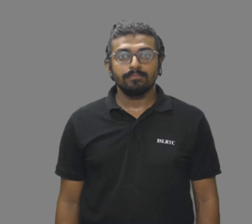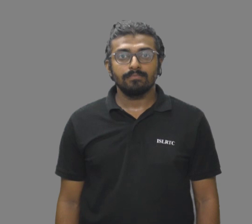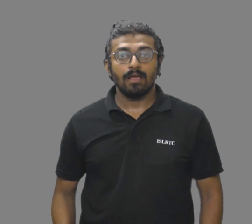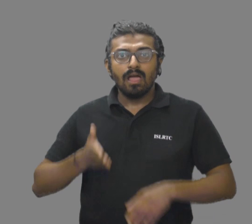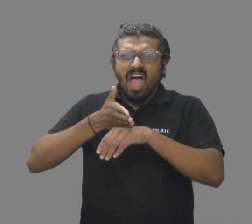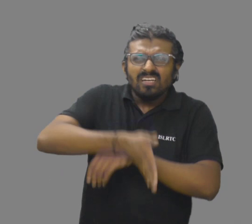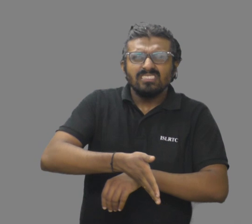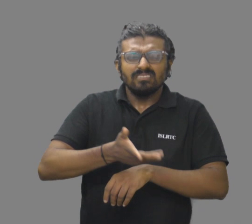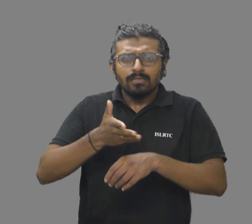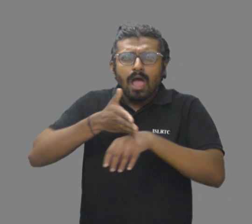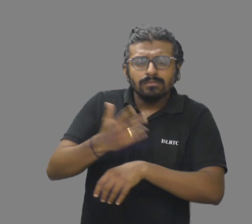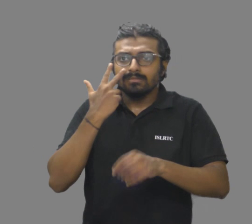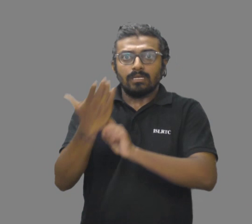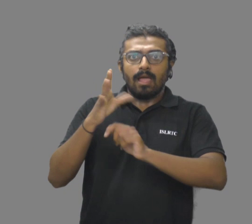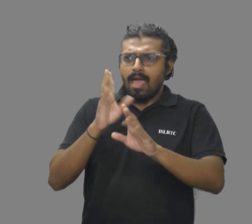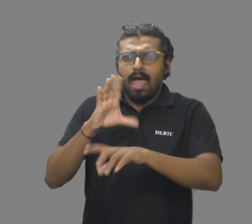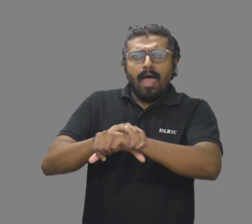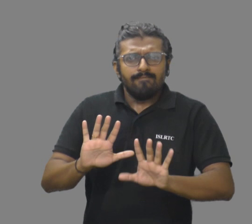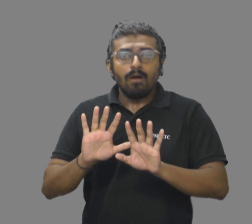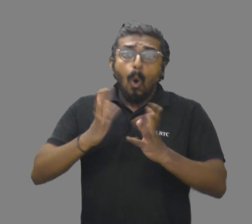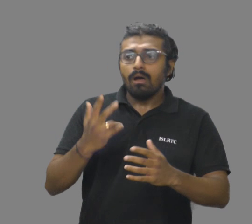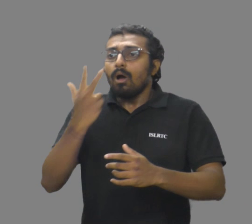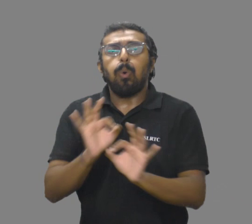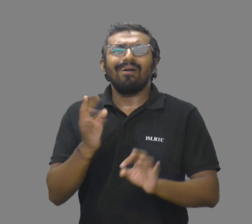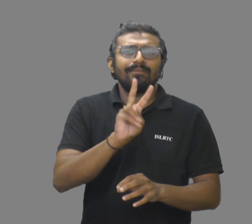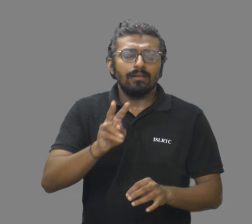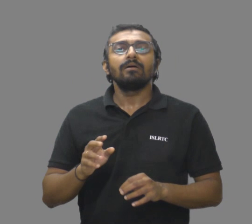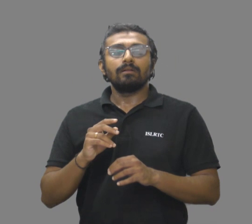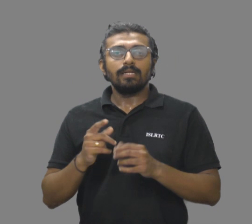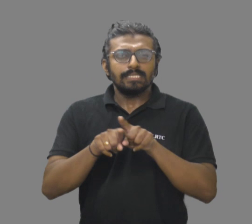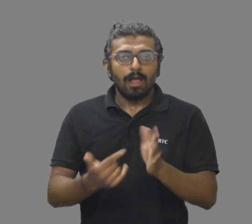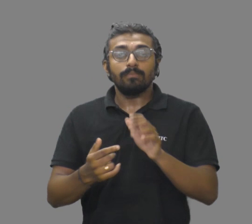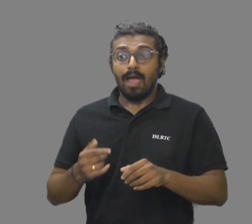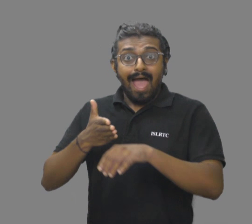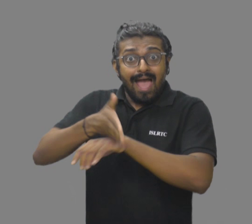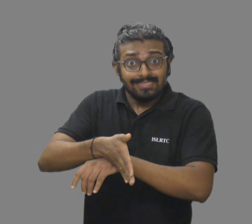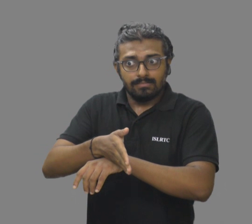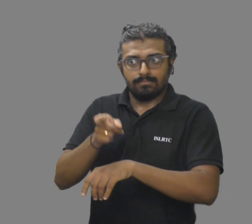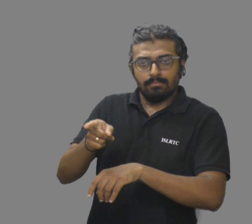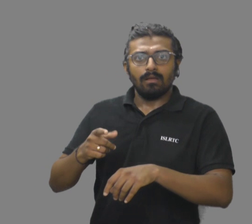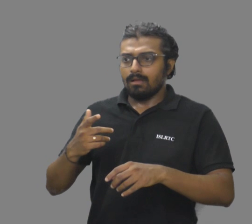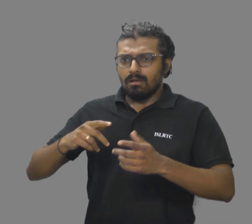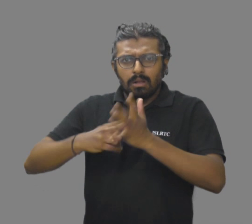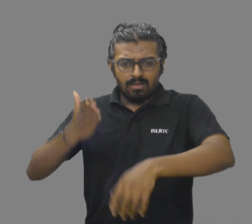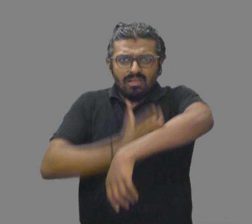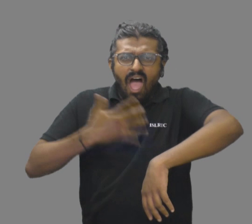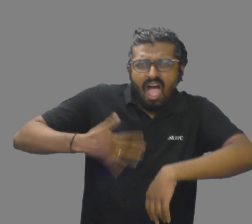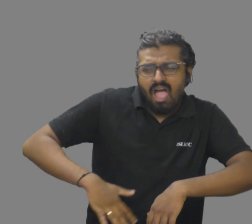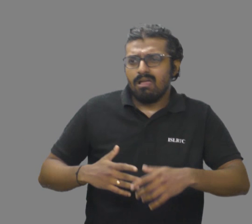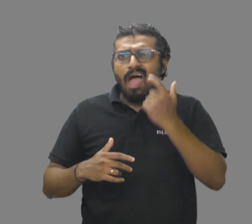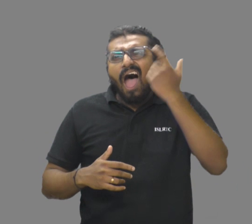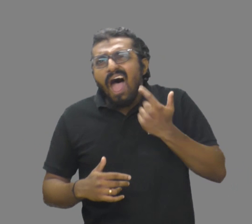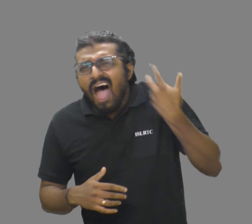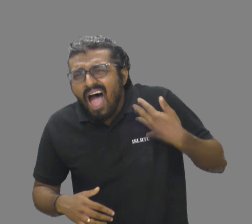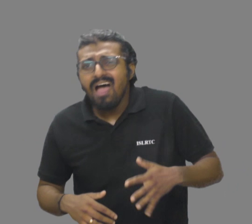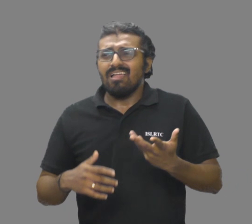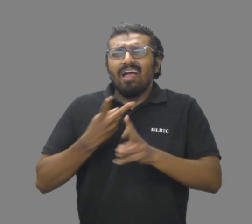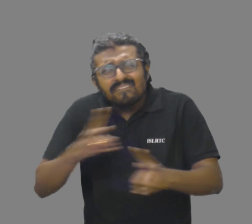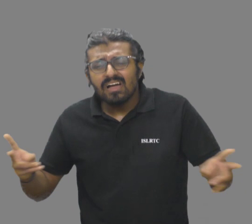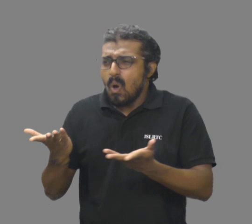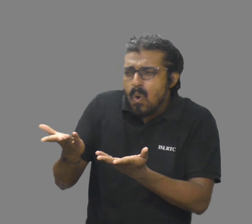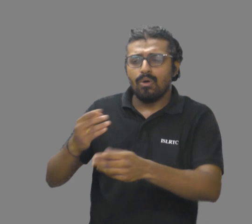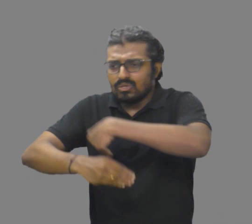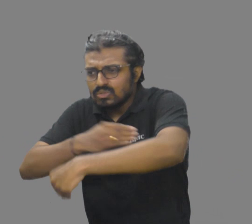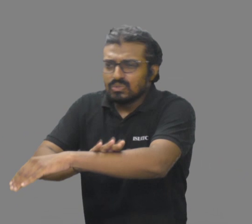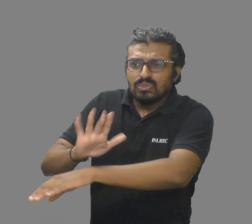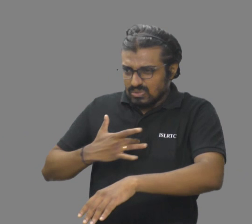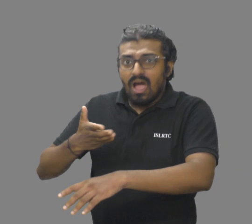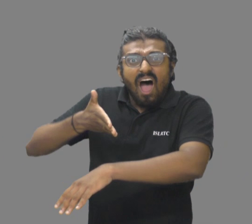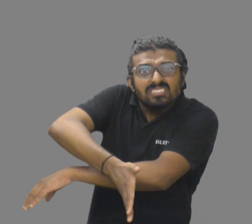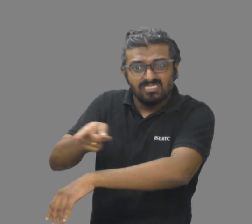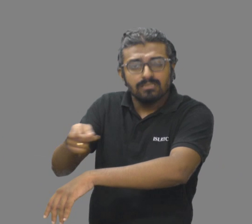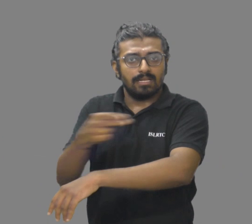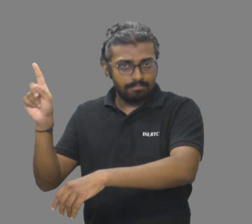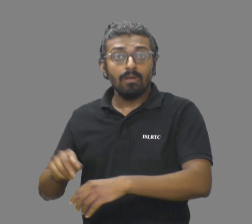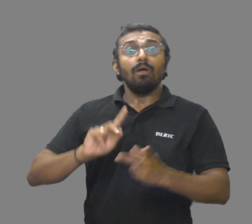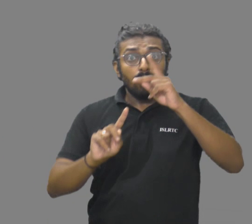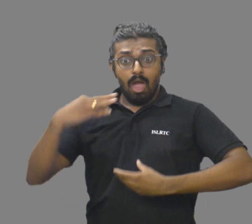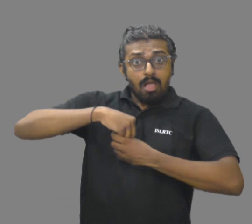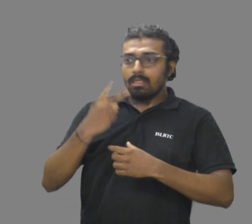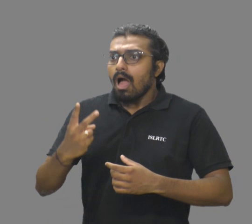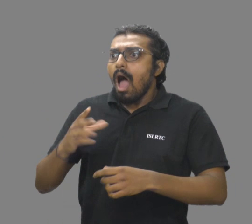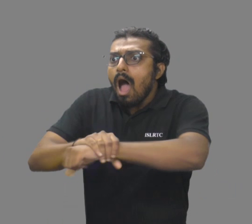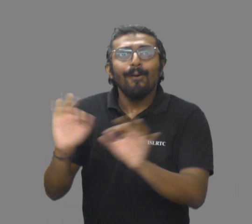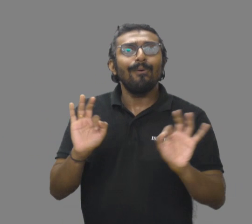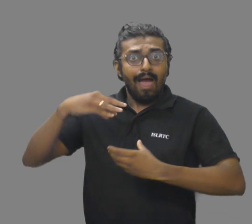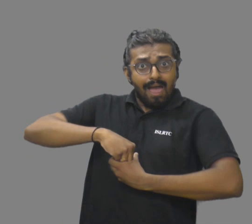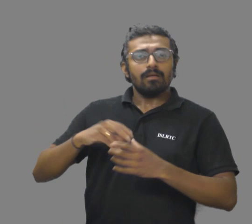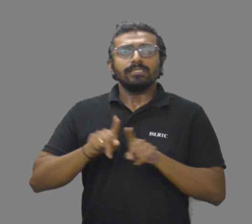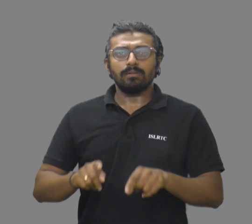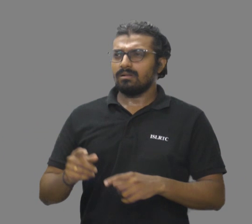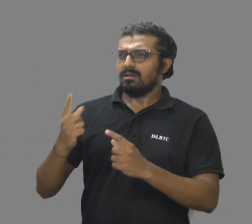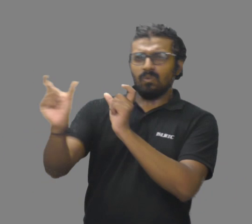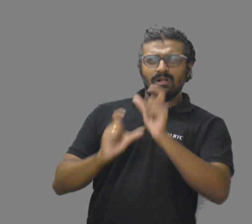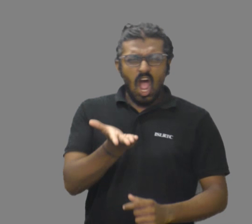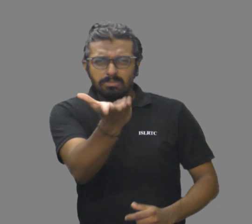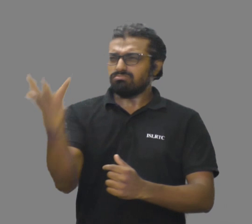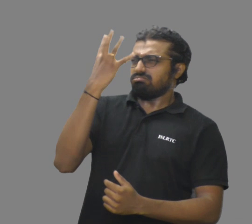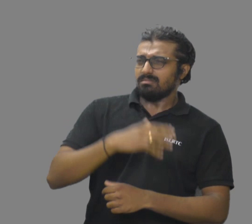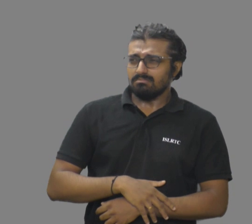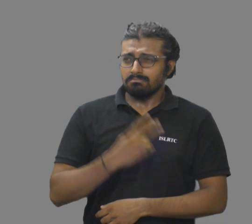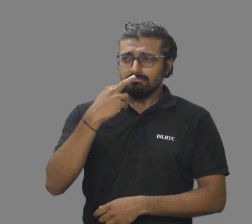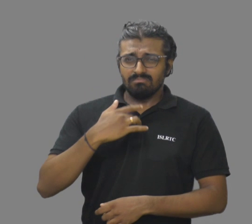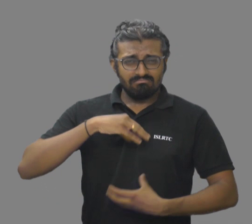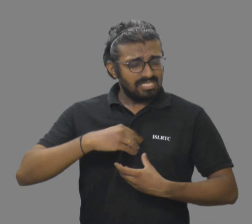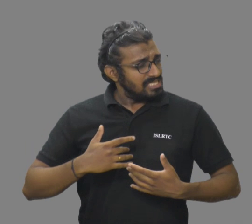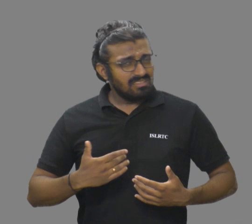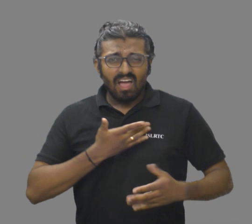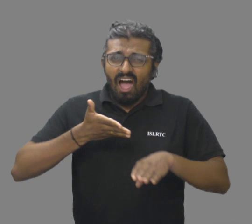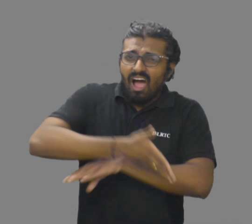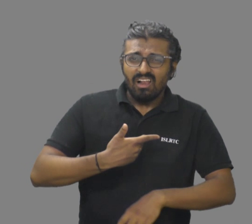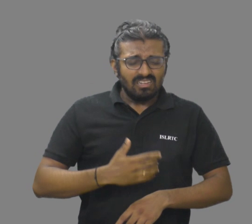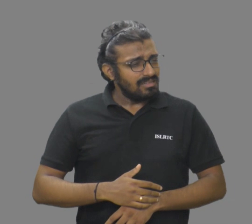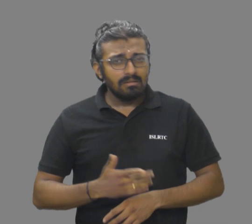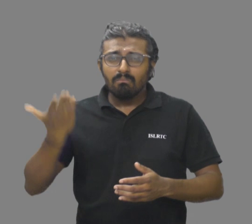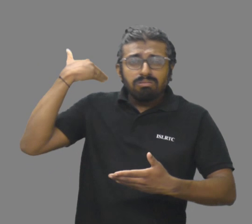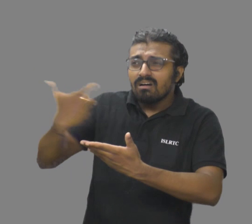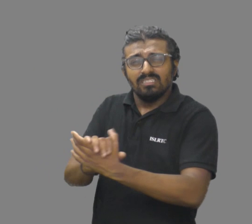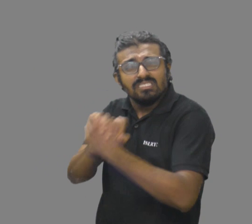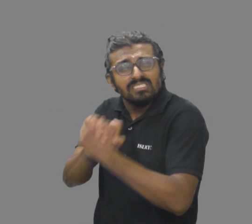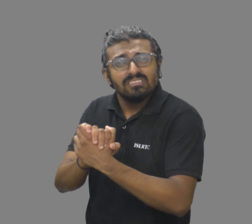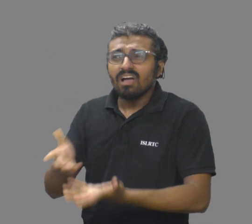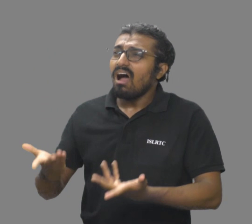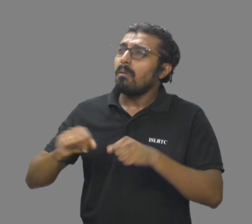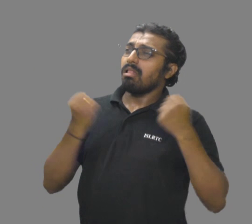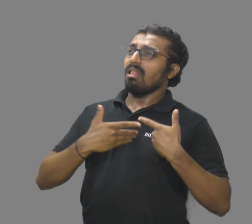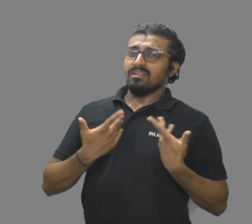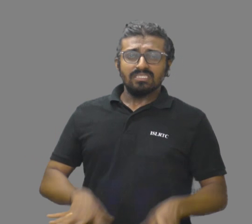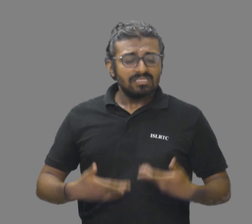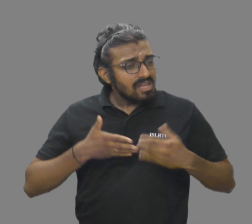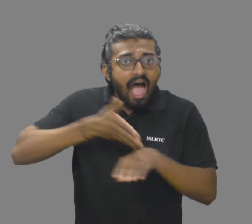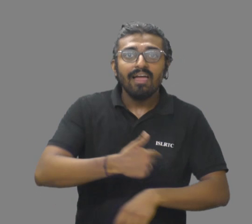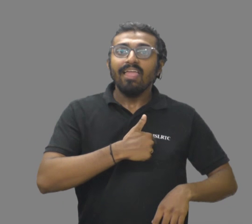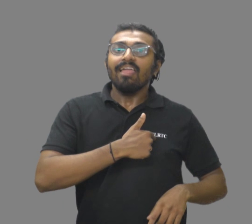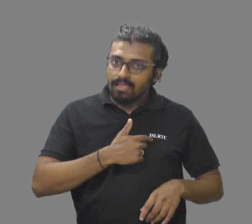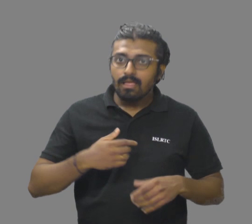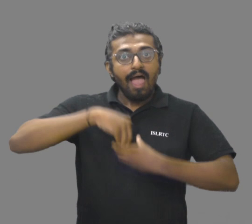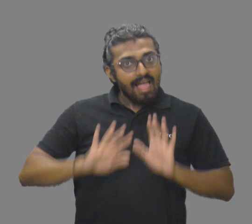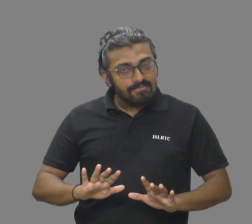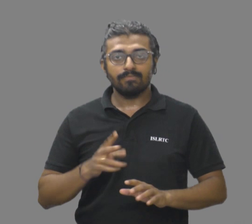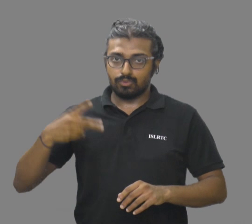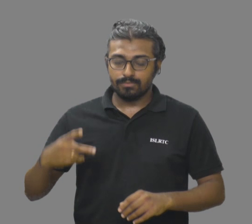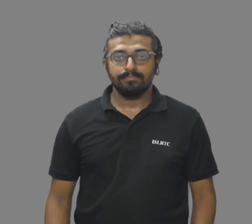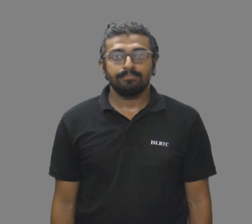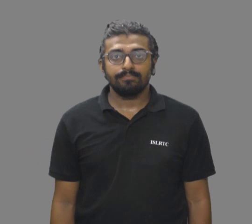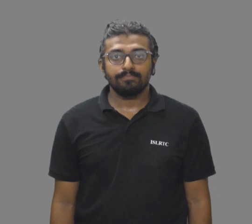Hurt